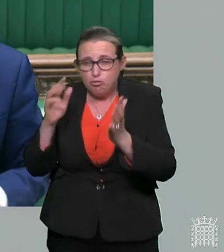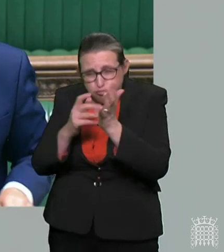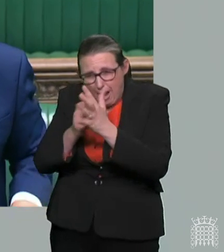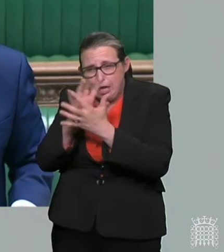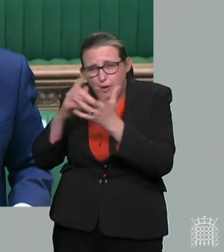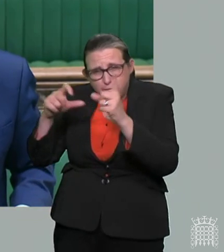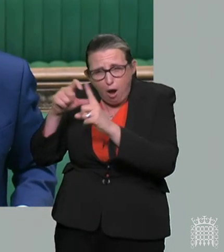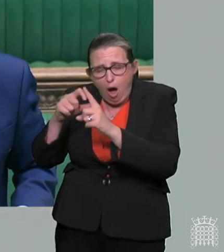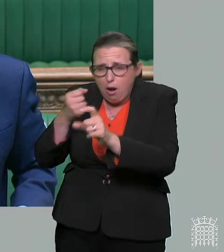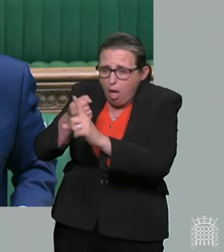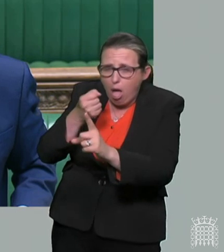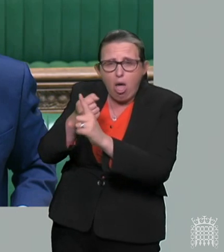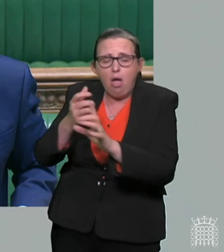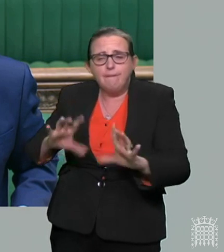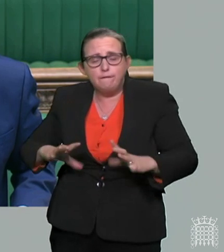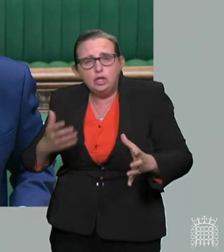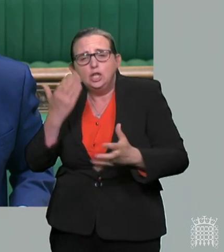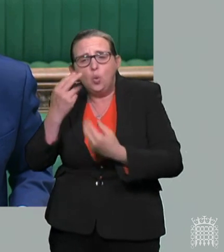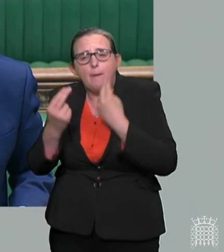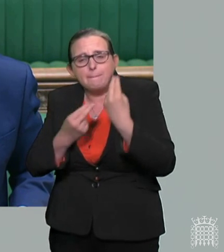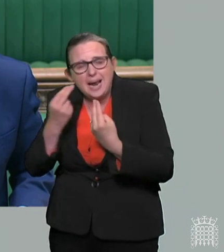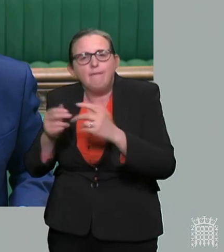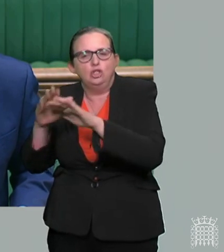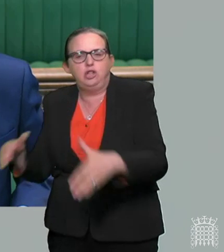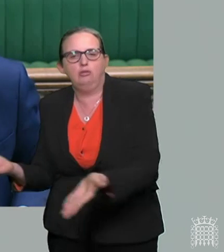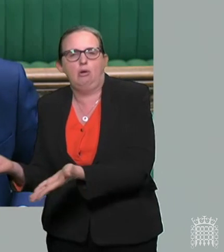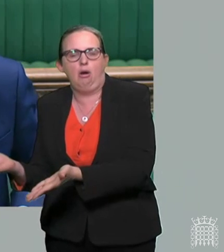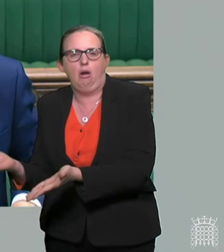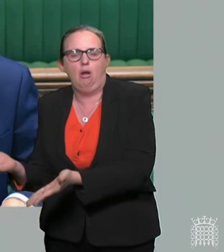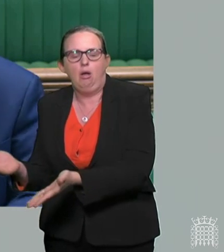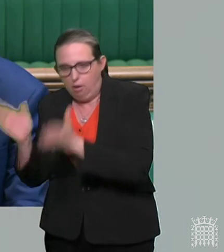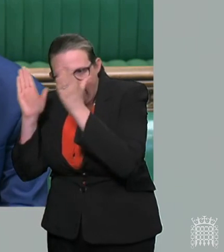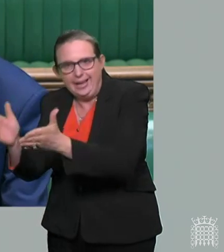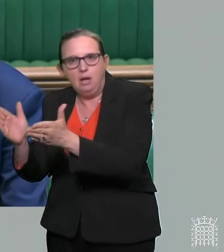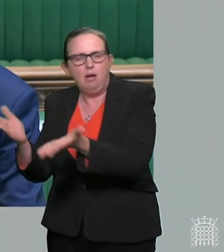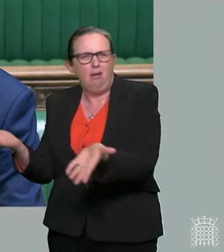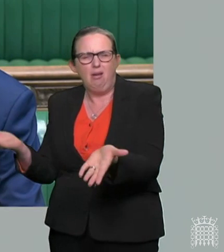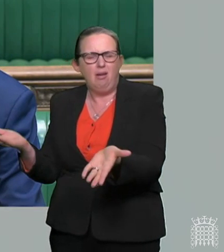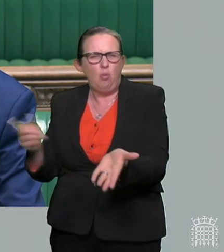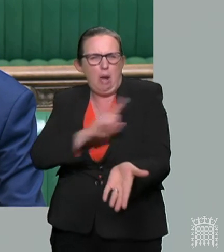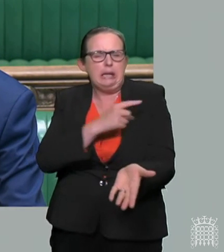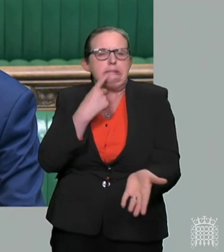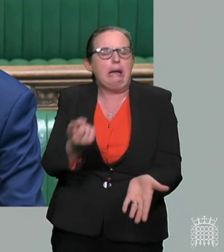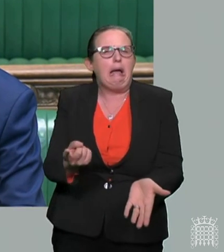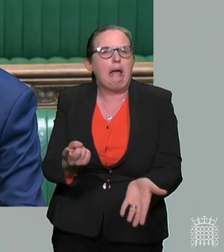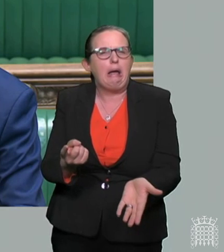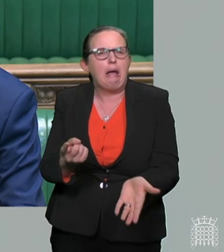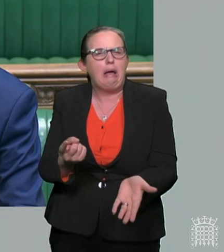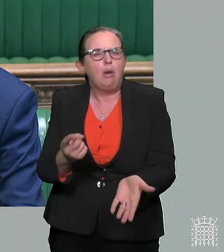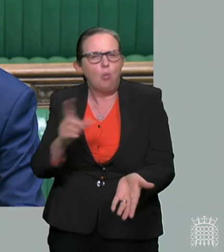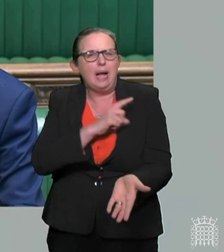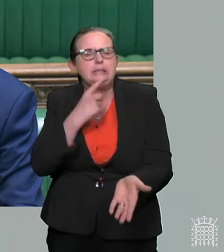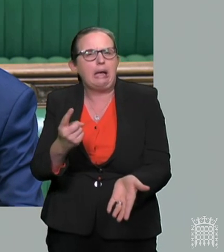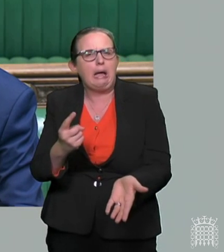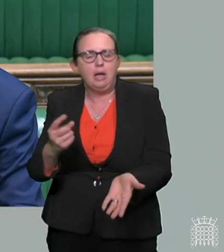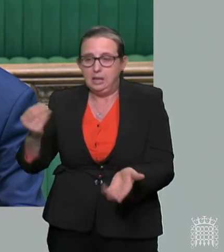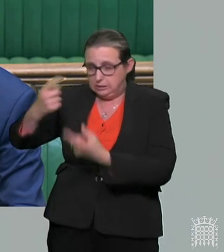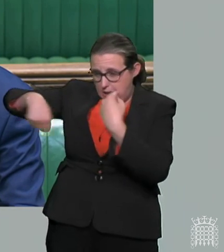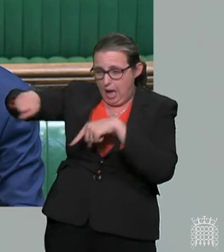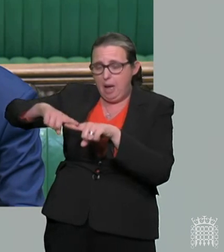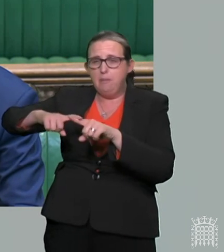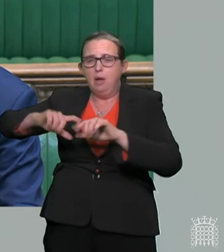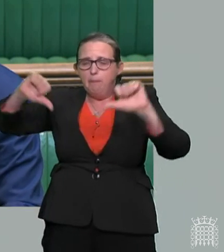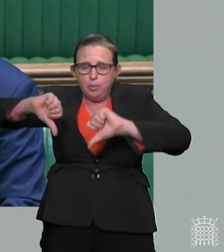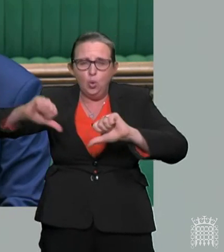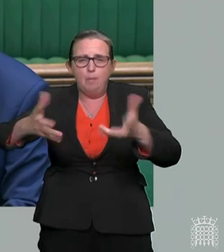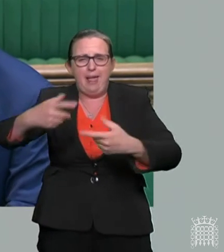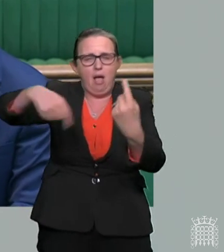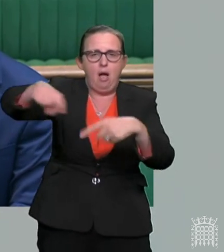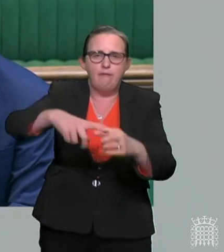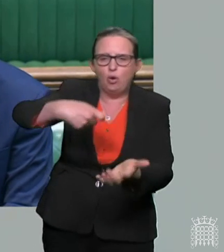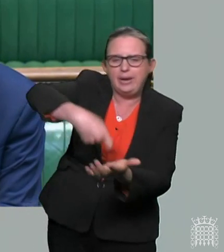And why will the Prime Minister refuse time and time again, even now, to condemn those who boo our players for standing up against racism?